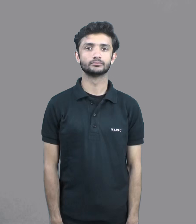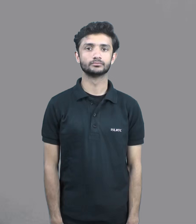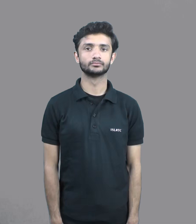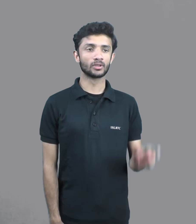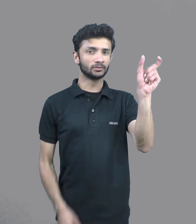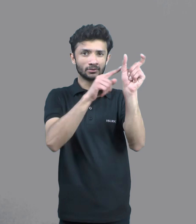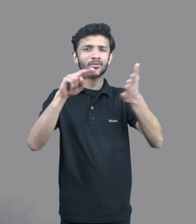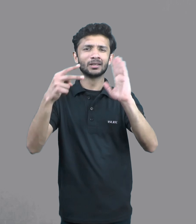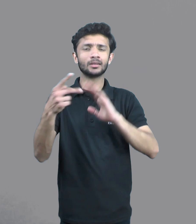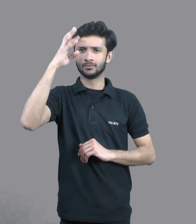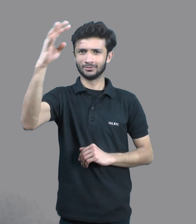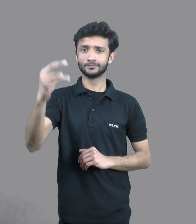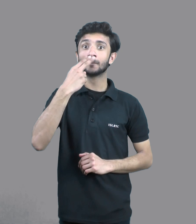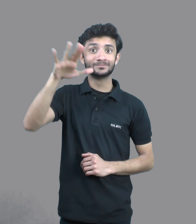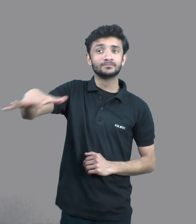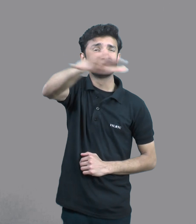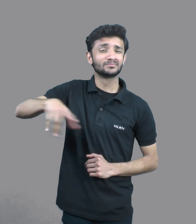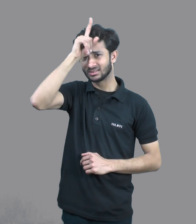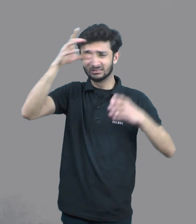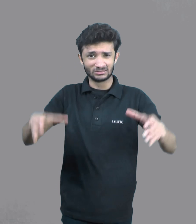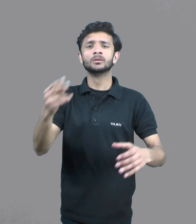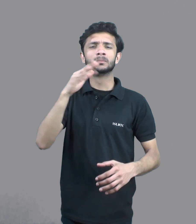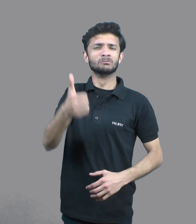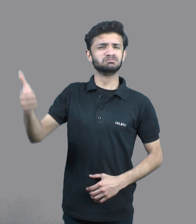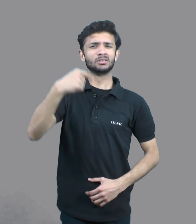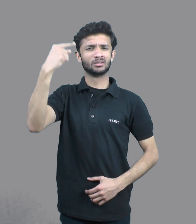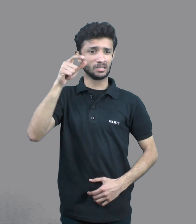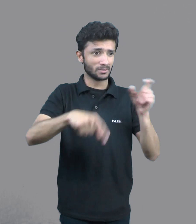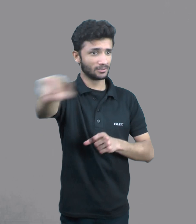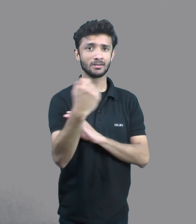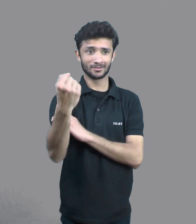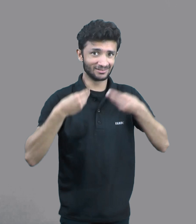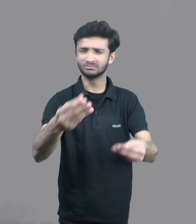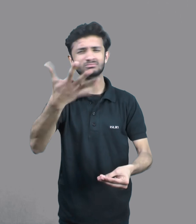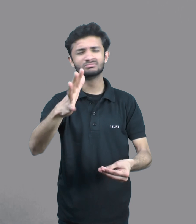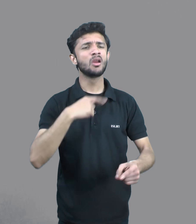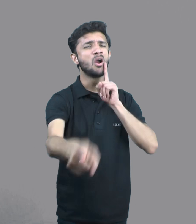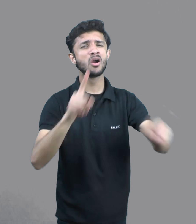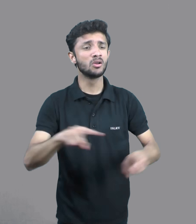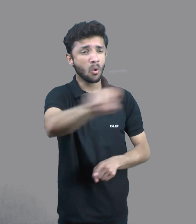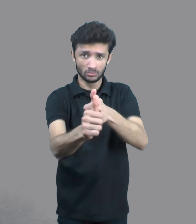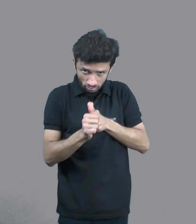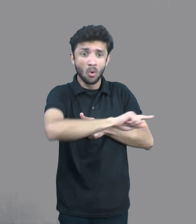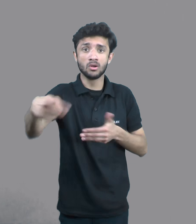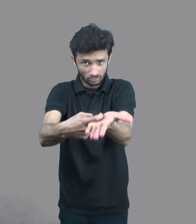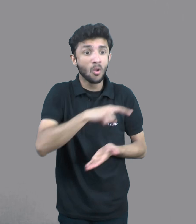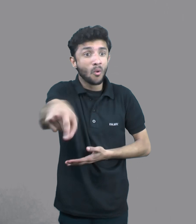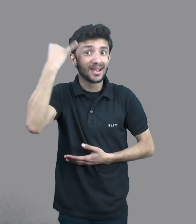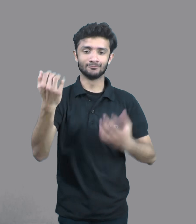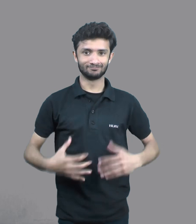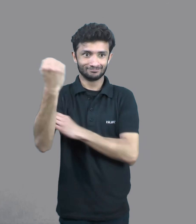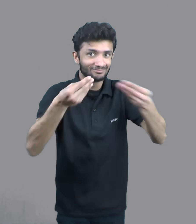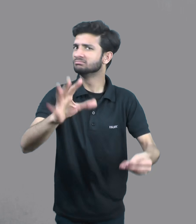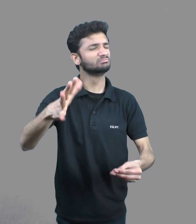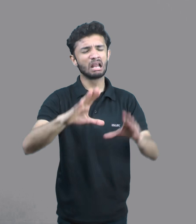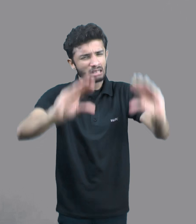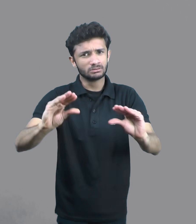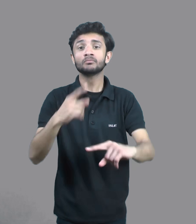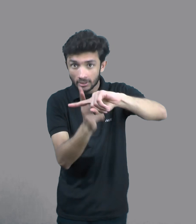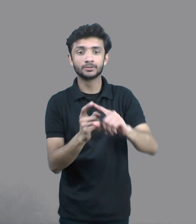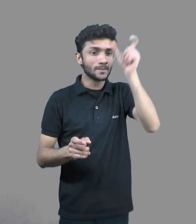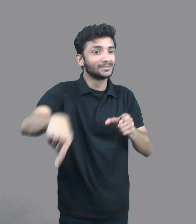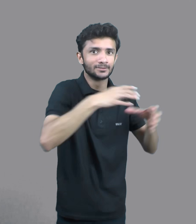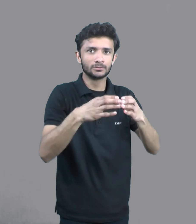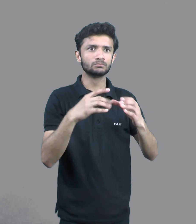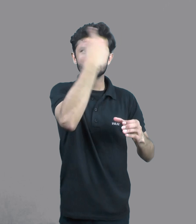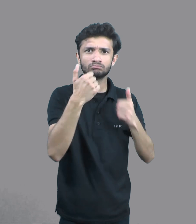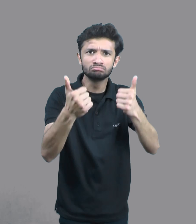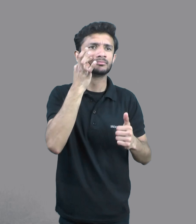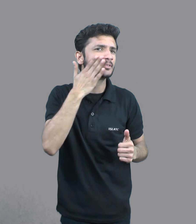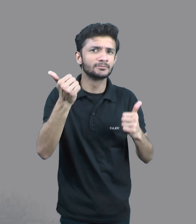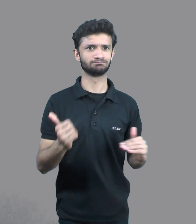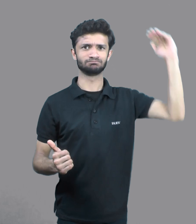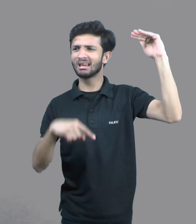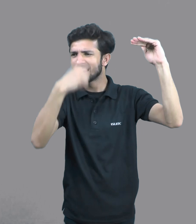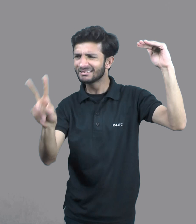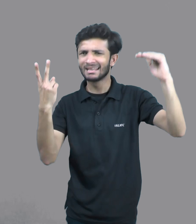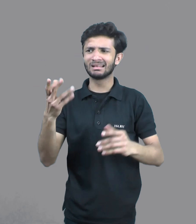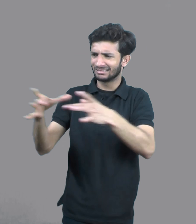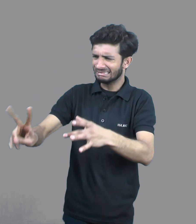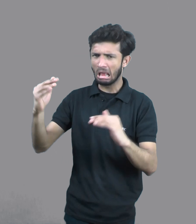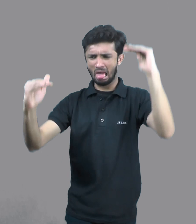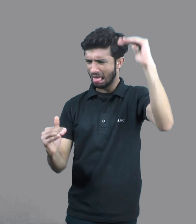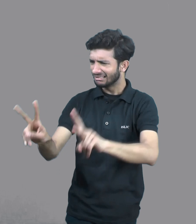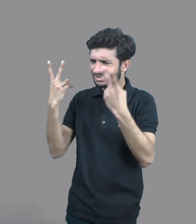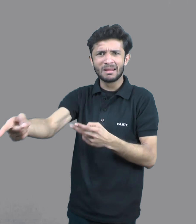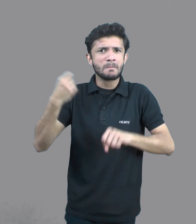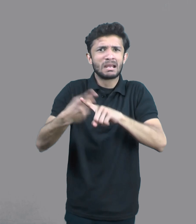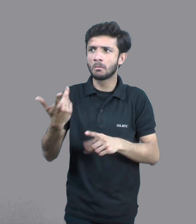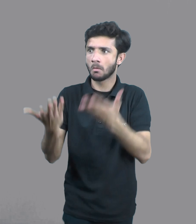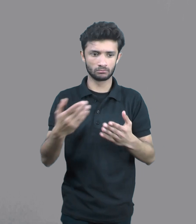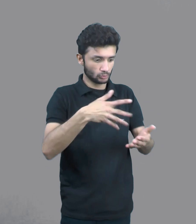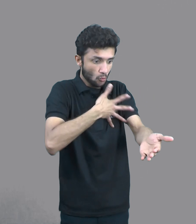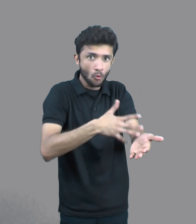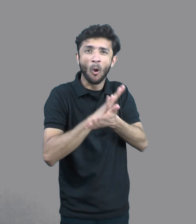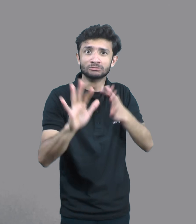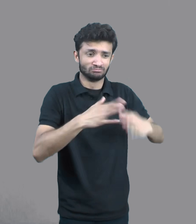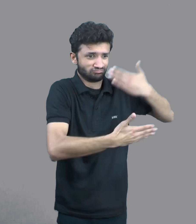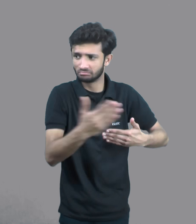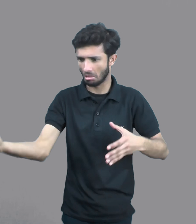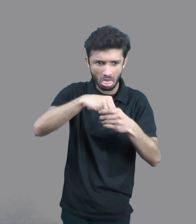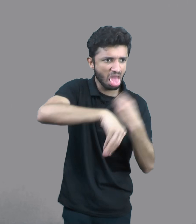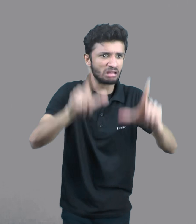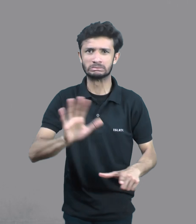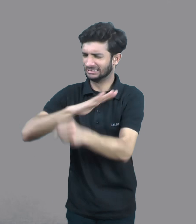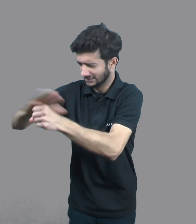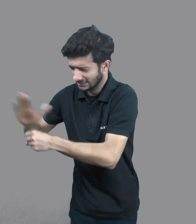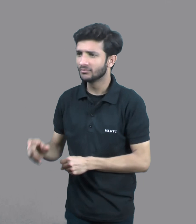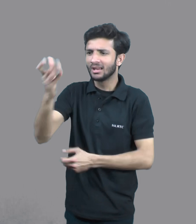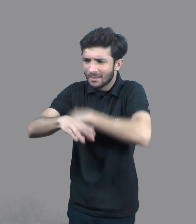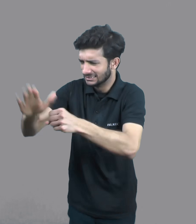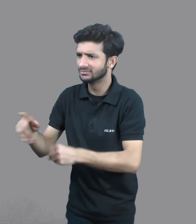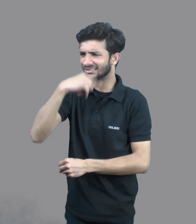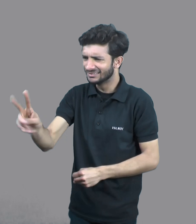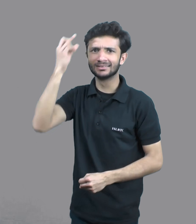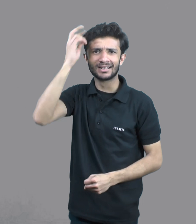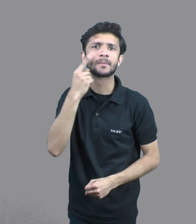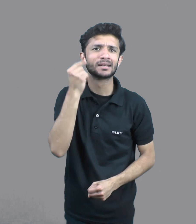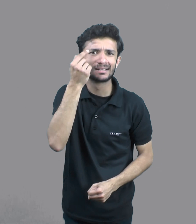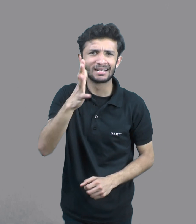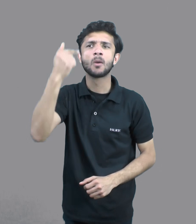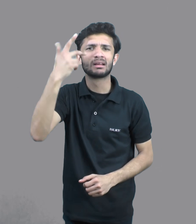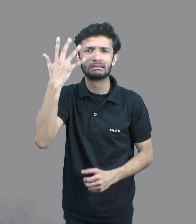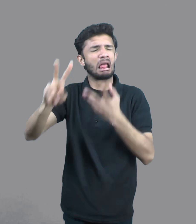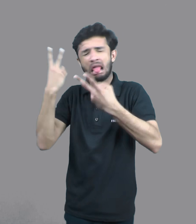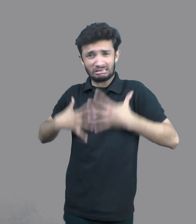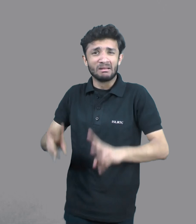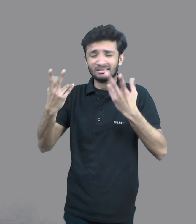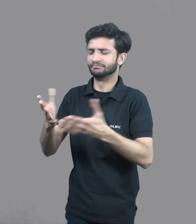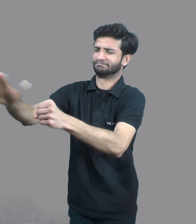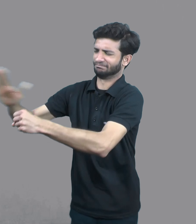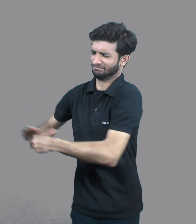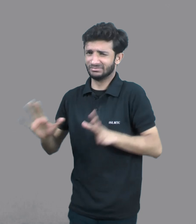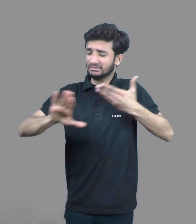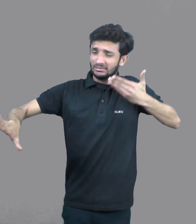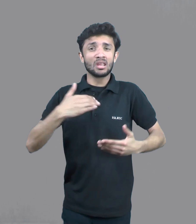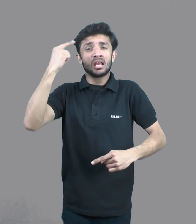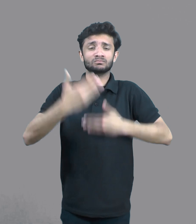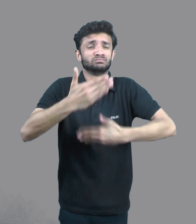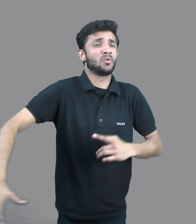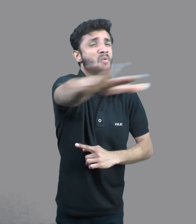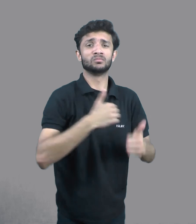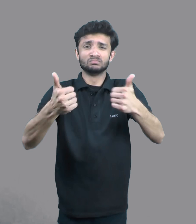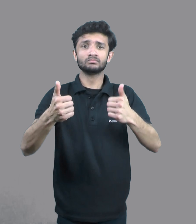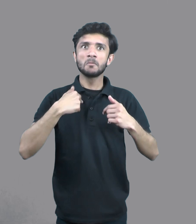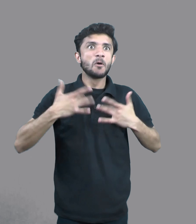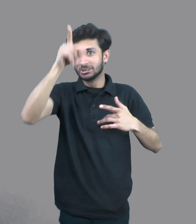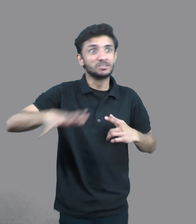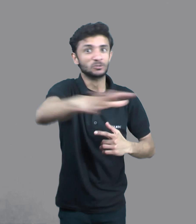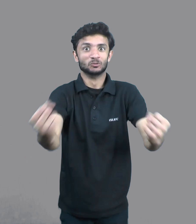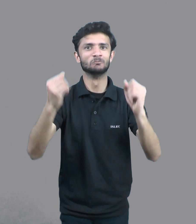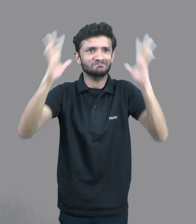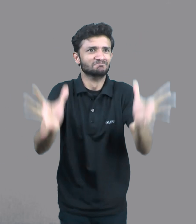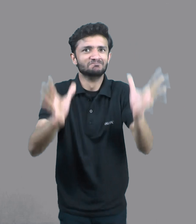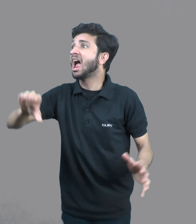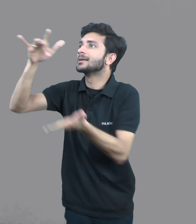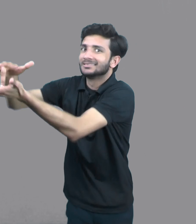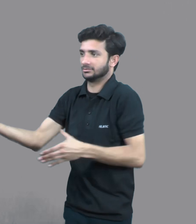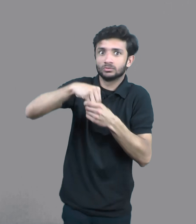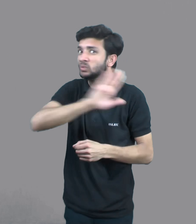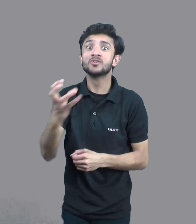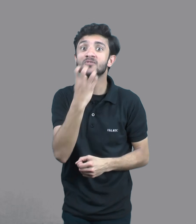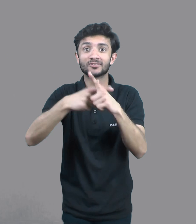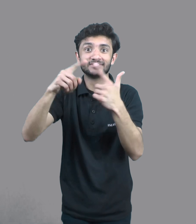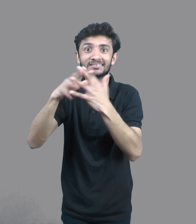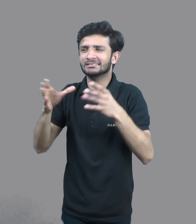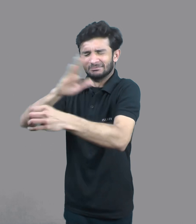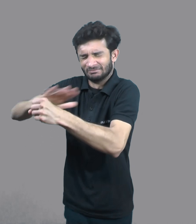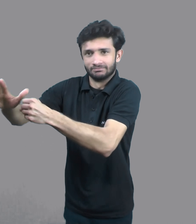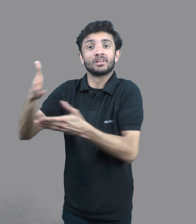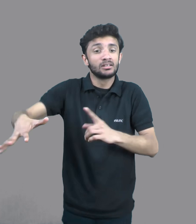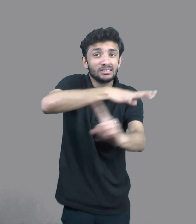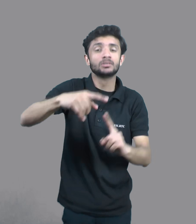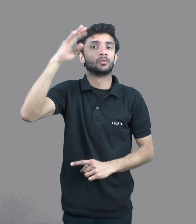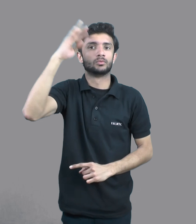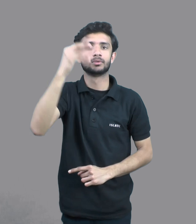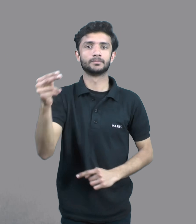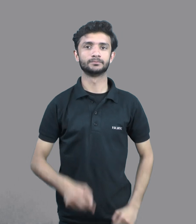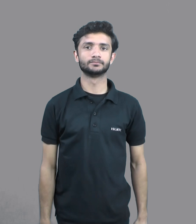Nazism